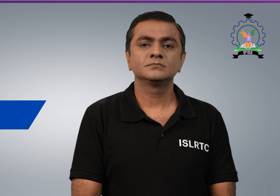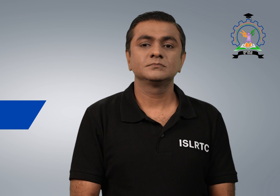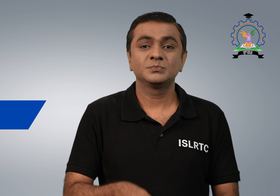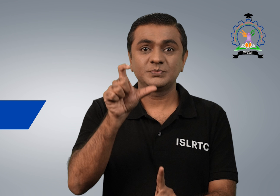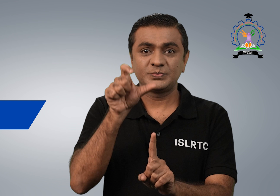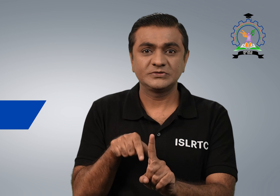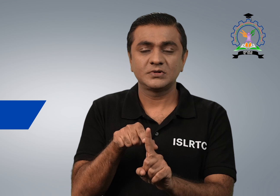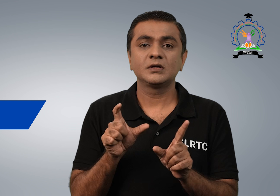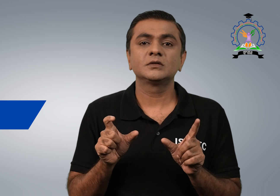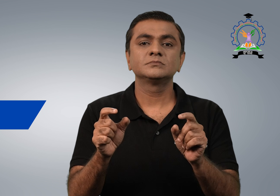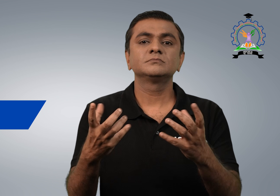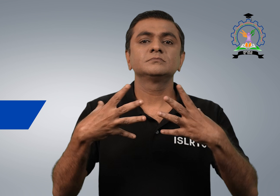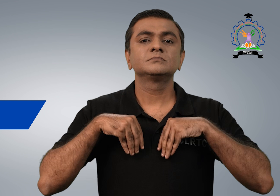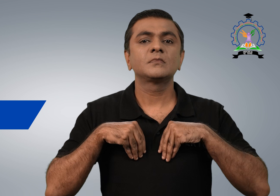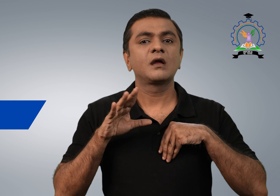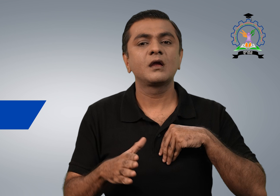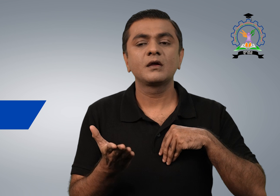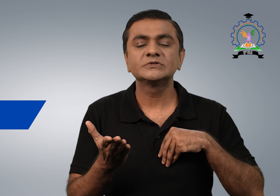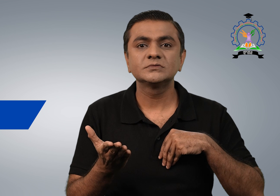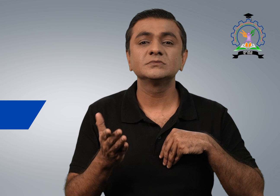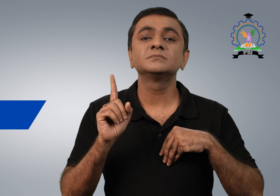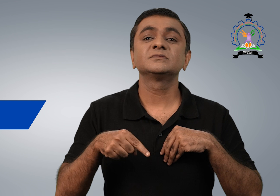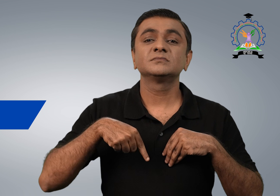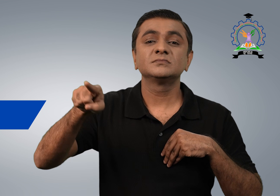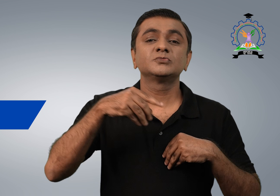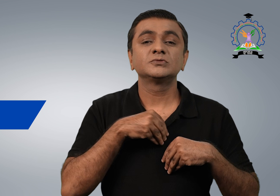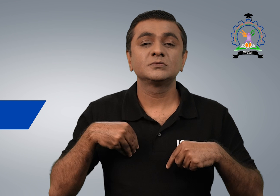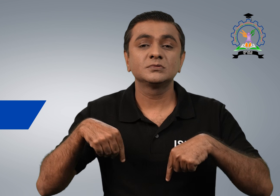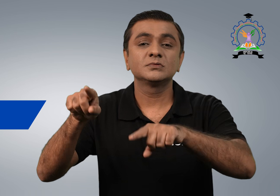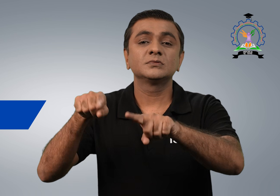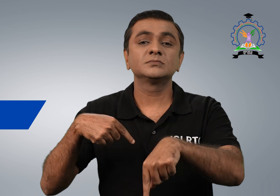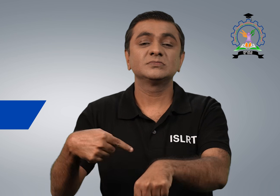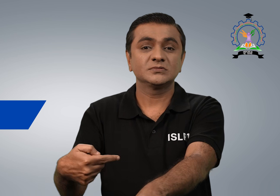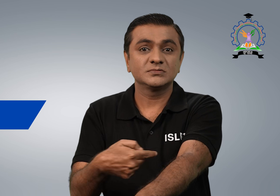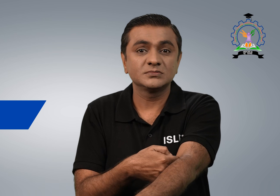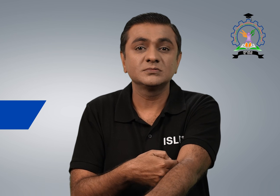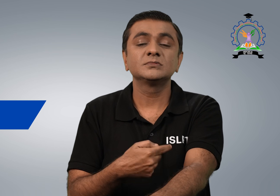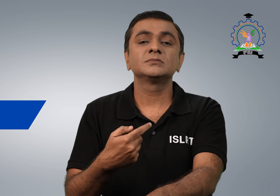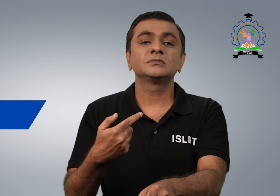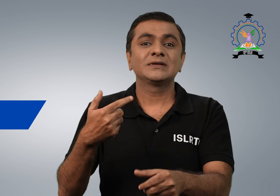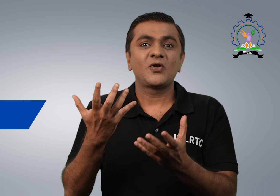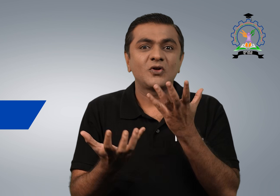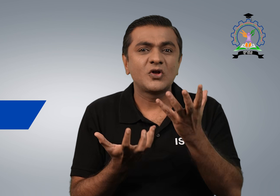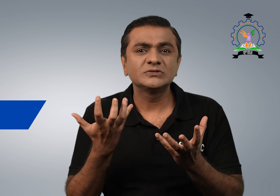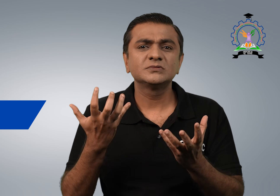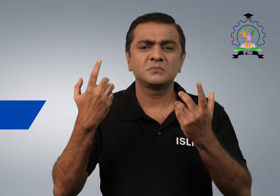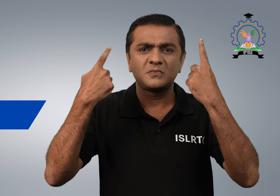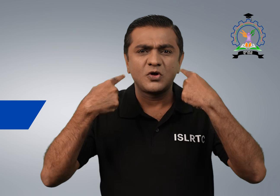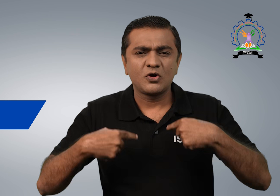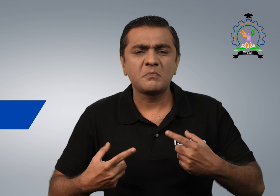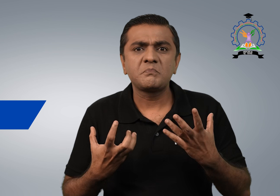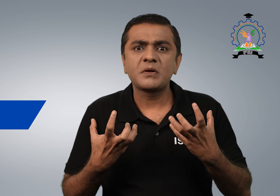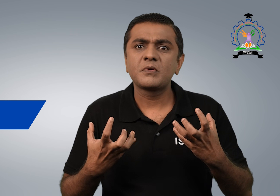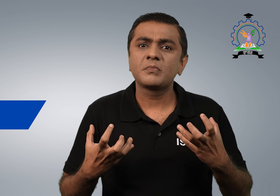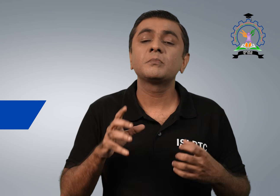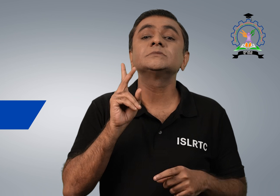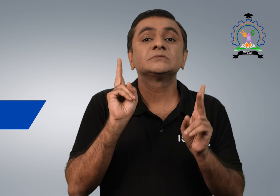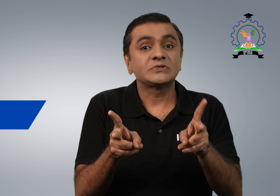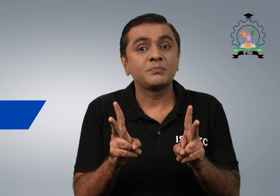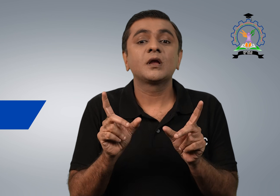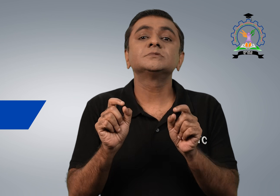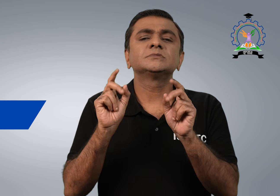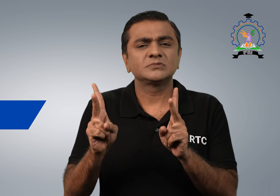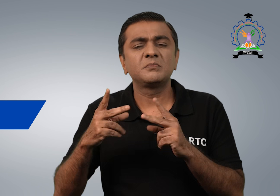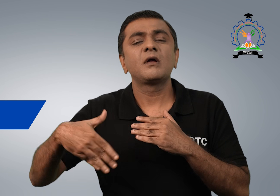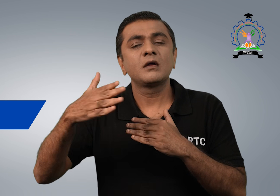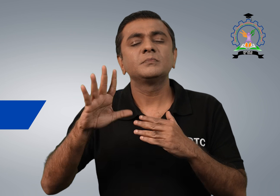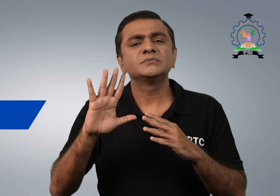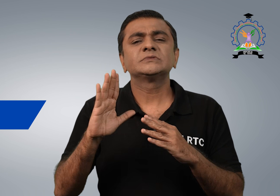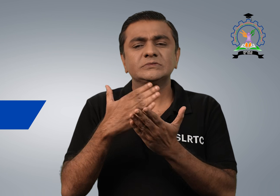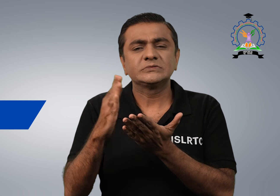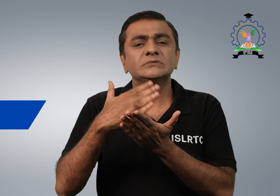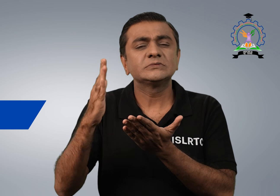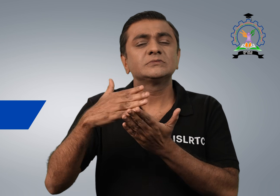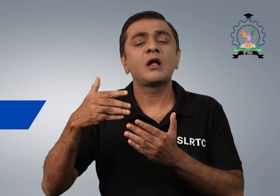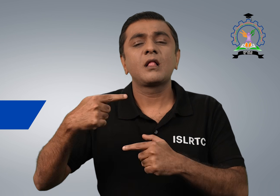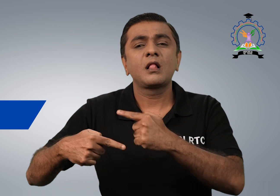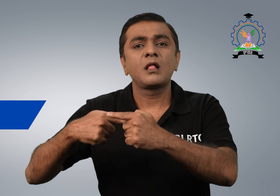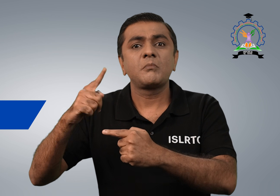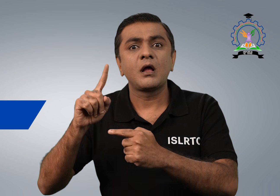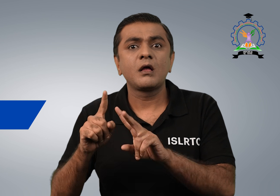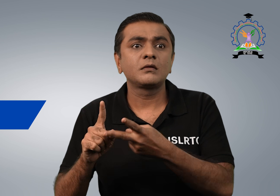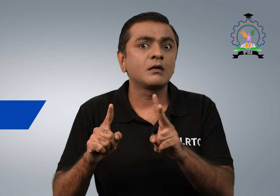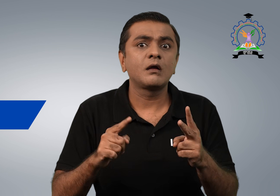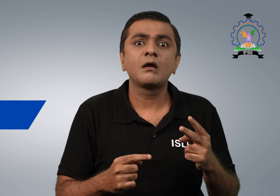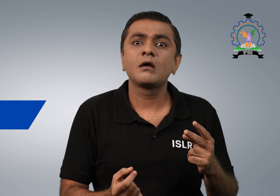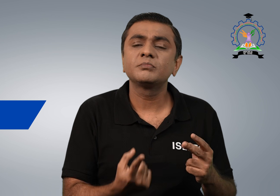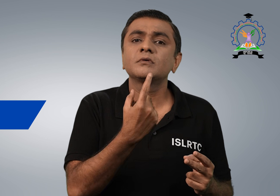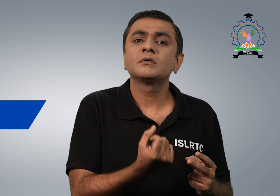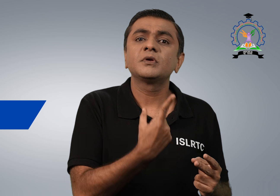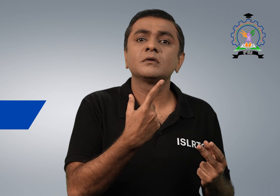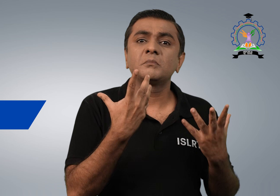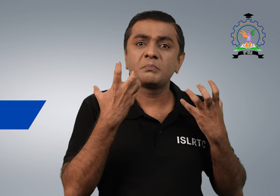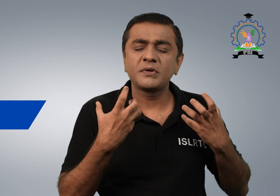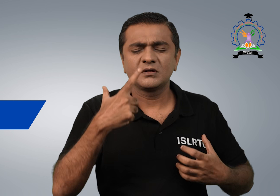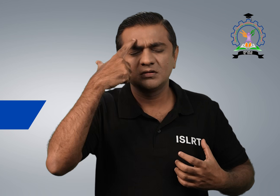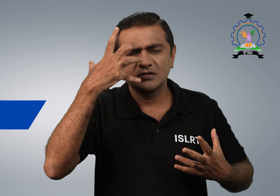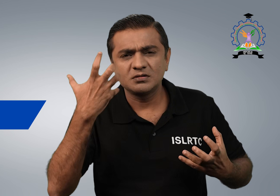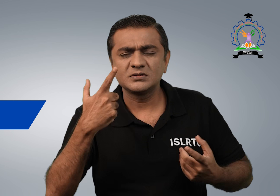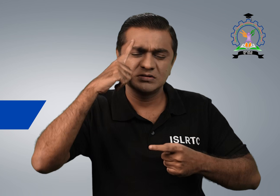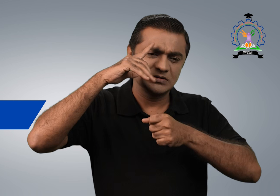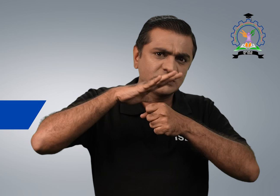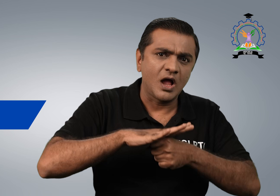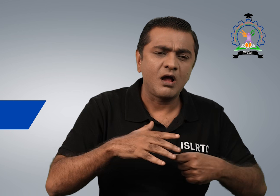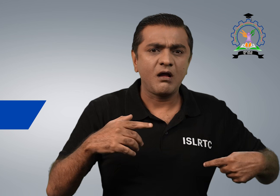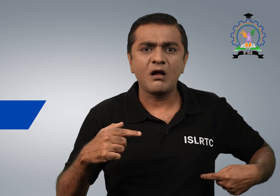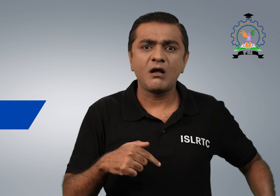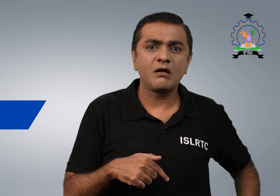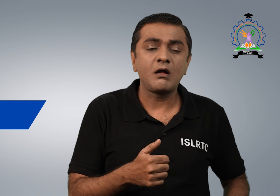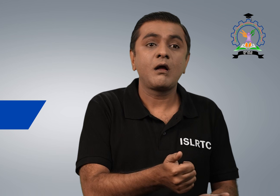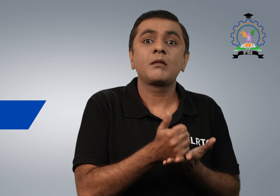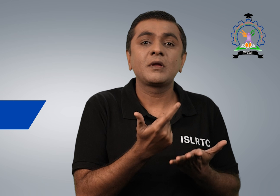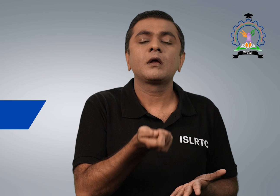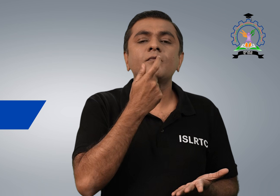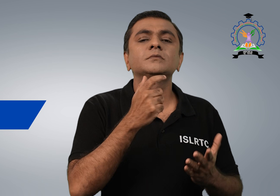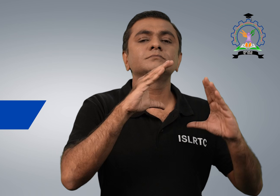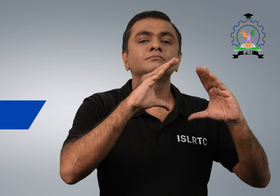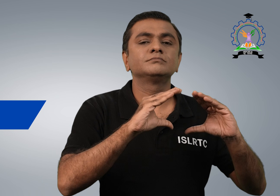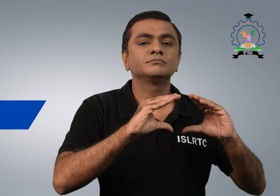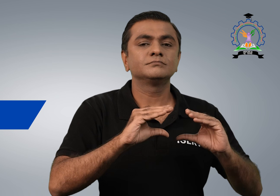It refers to medication given to a cancer patient undergoing treatment to relieve symptoms like pain and stress, rather than treating the illness itself.